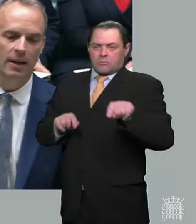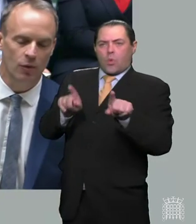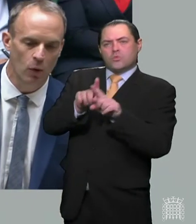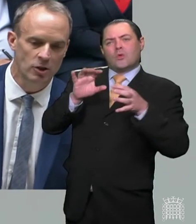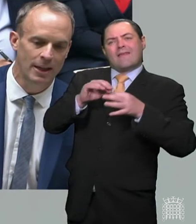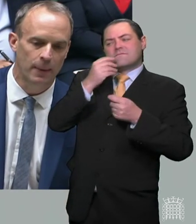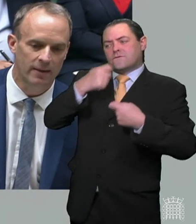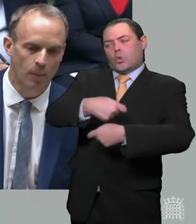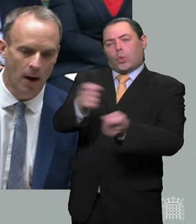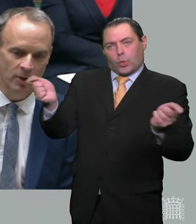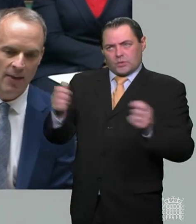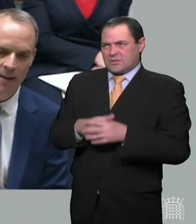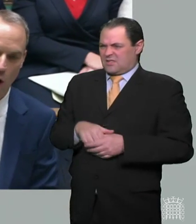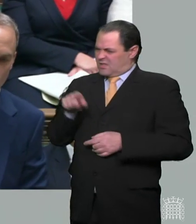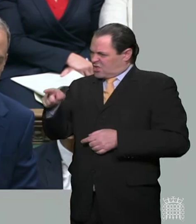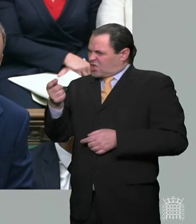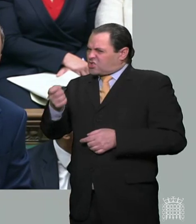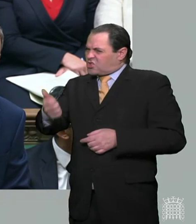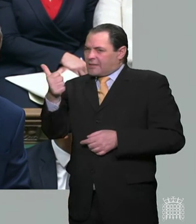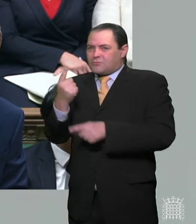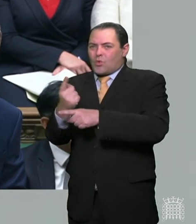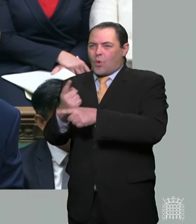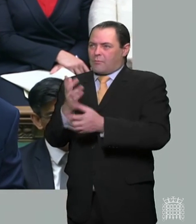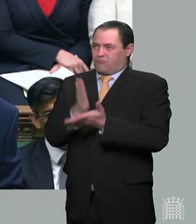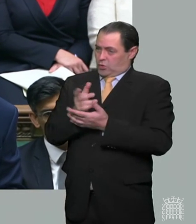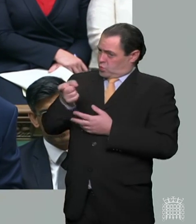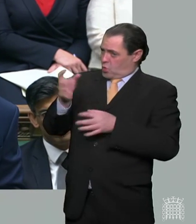The reality is that, for all the Opposition’s cheap political barbs, they have no plan.